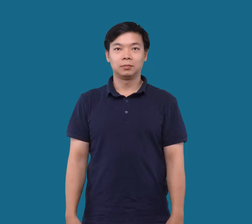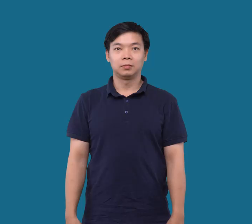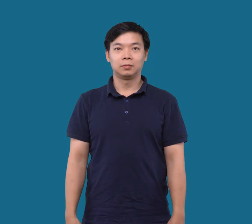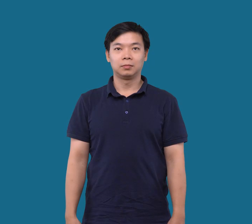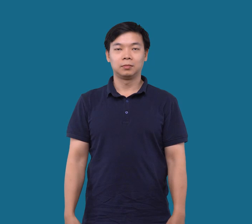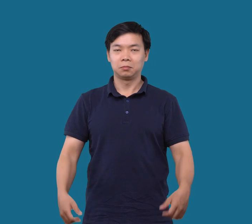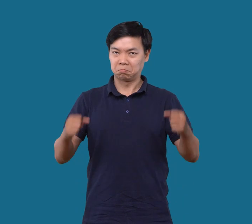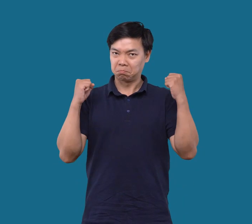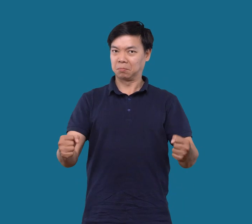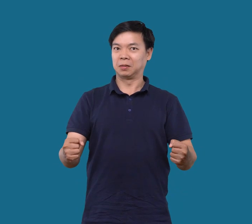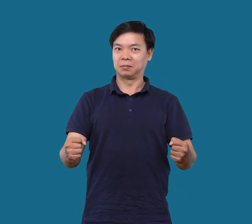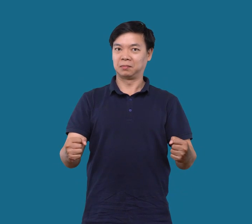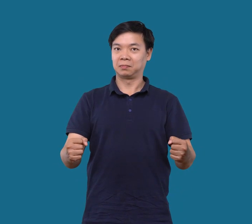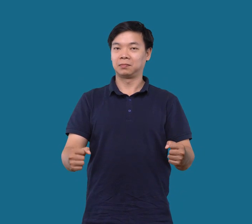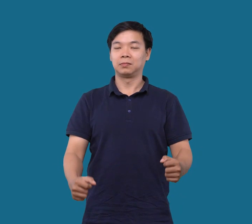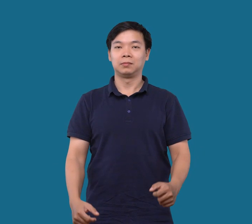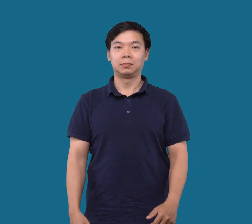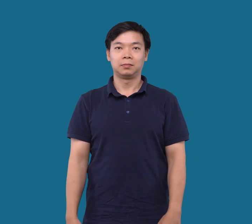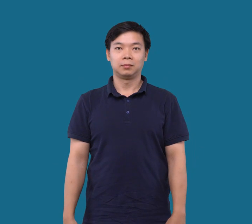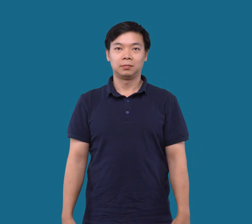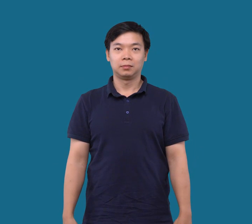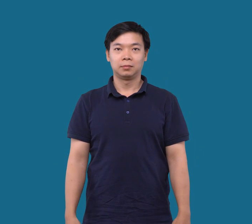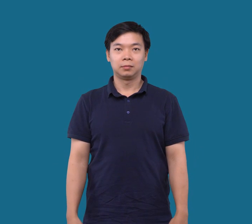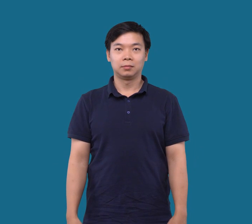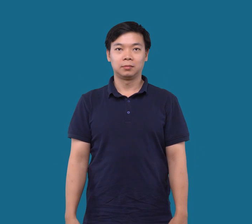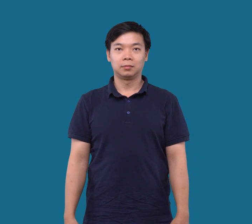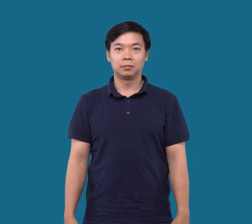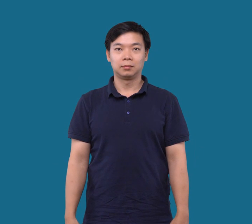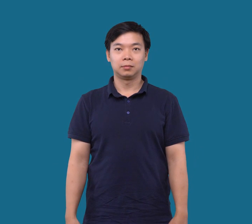mạnh mẽ